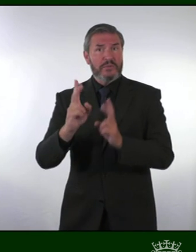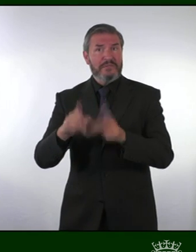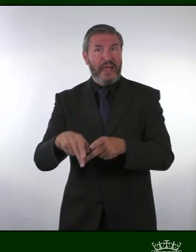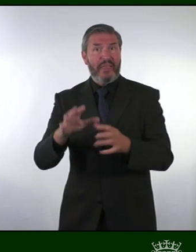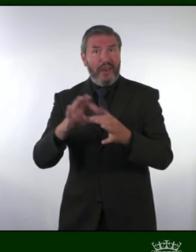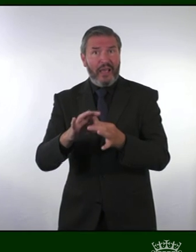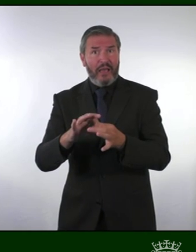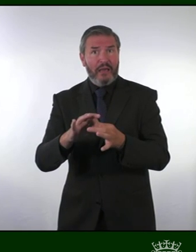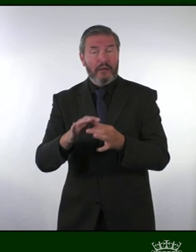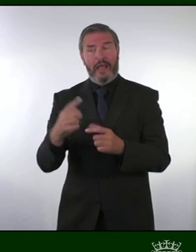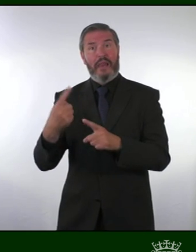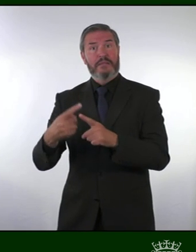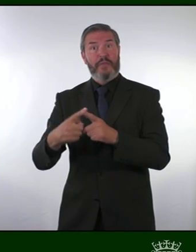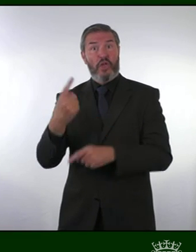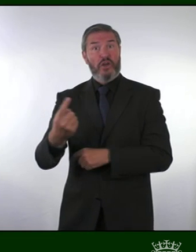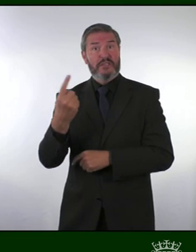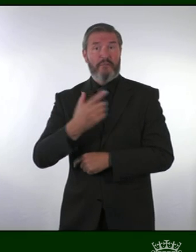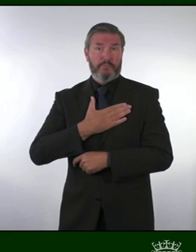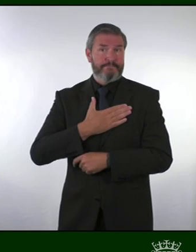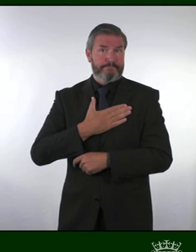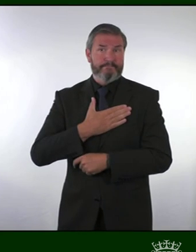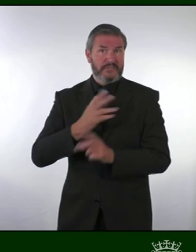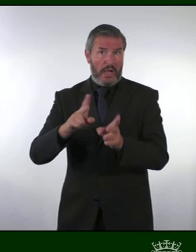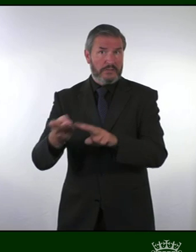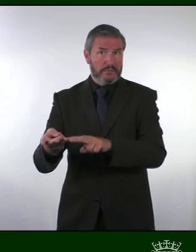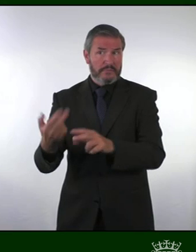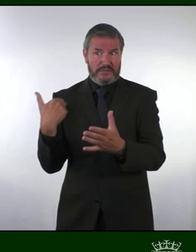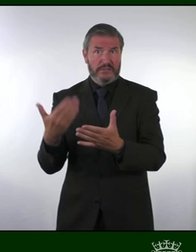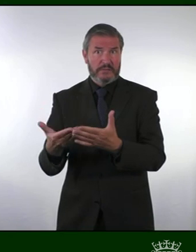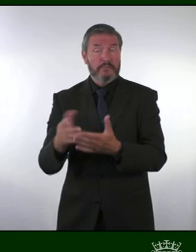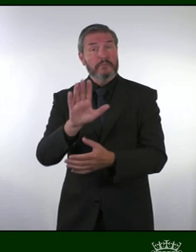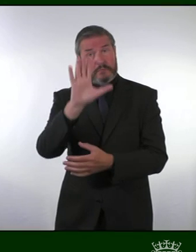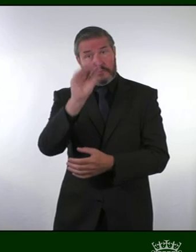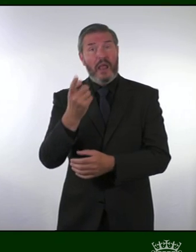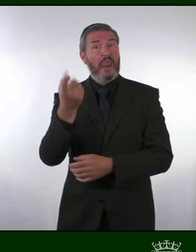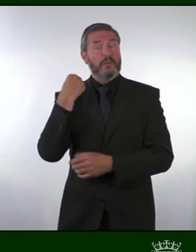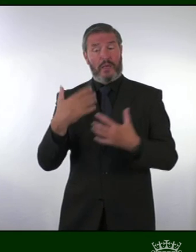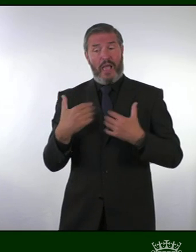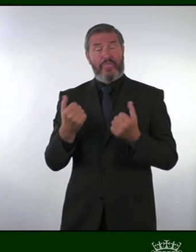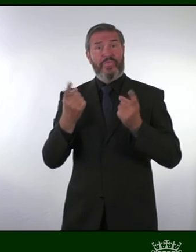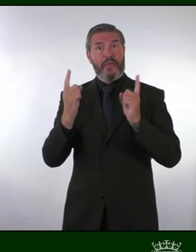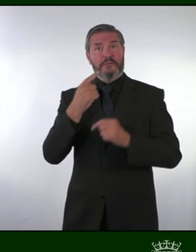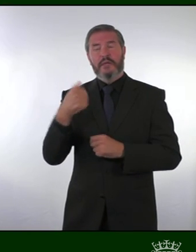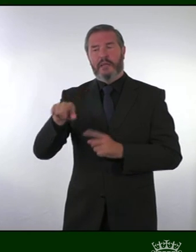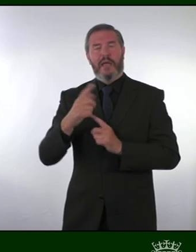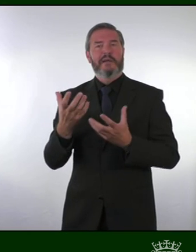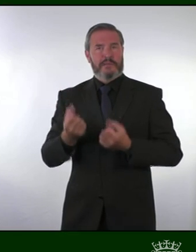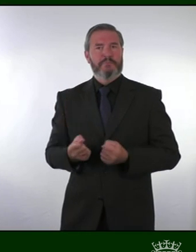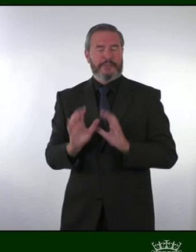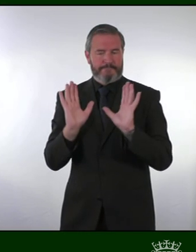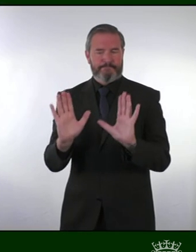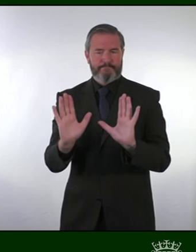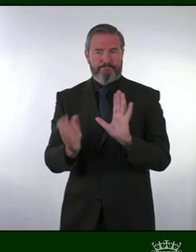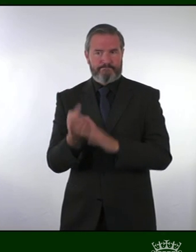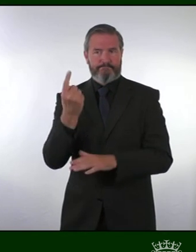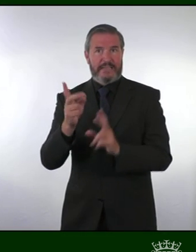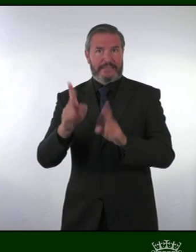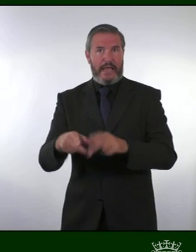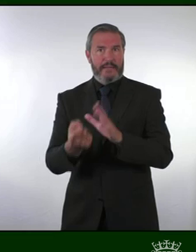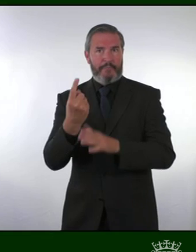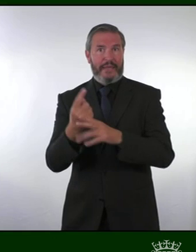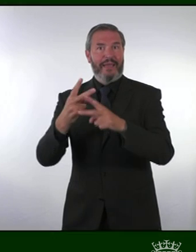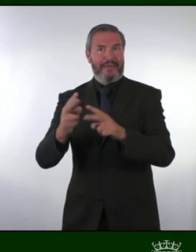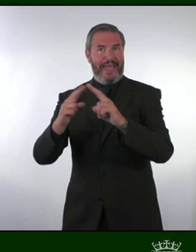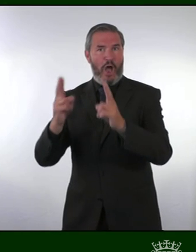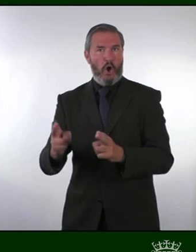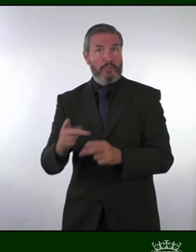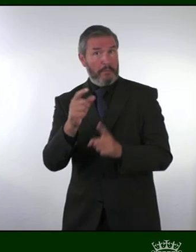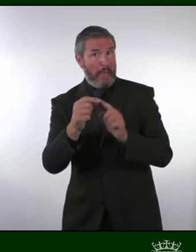Sadly, Elizabeth has since passed away. Last week, the Health Secretary said that he accepted responsibility for these deaths in our care homes.